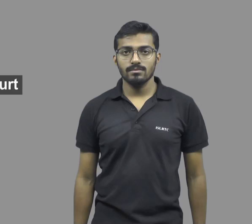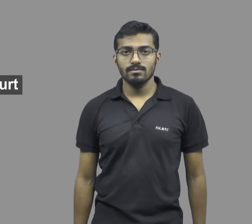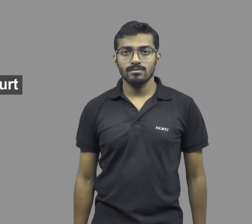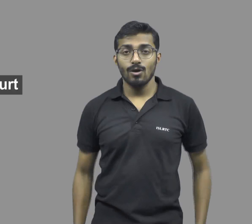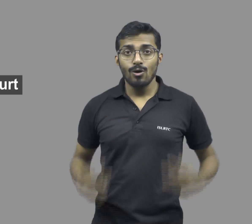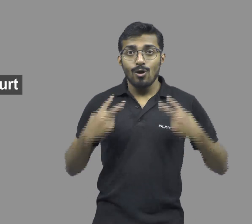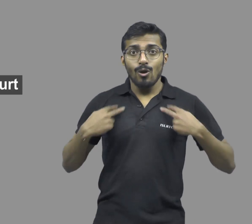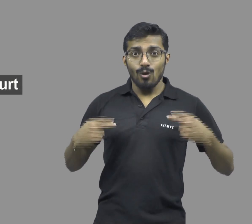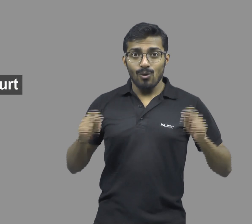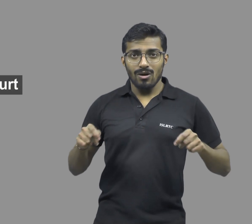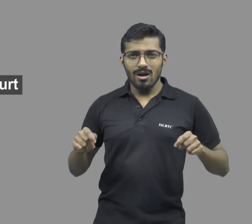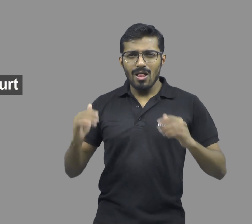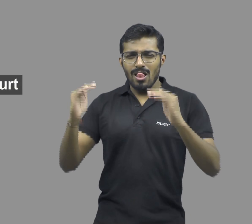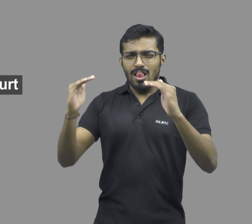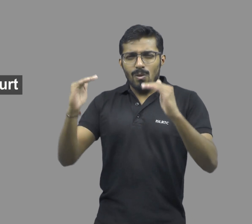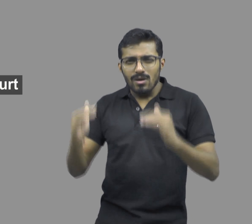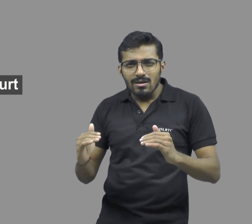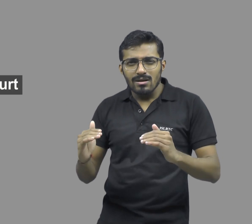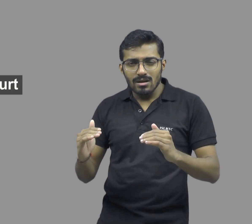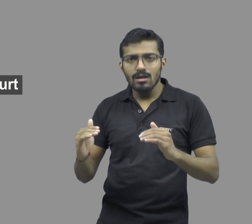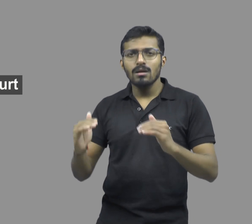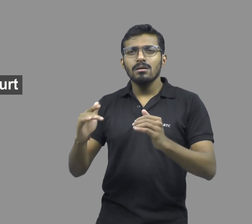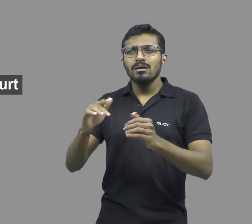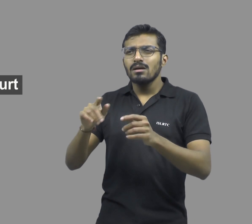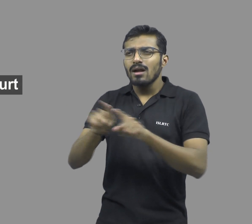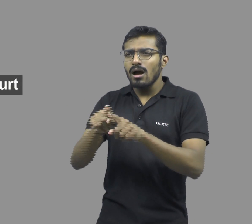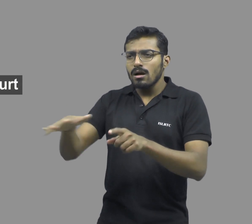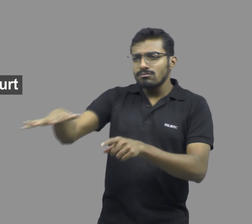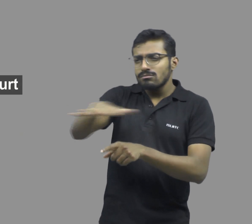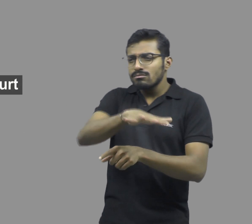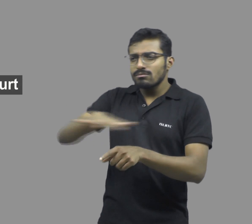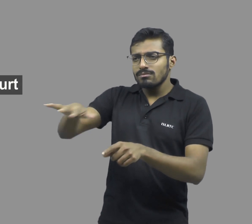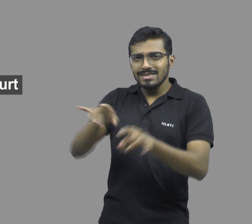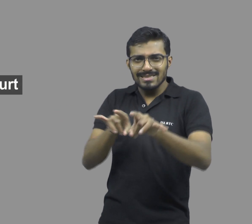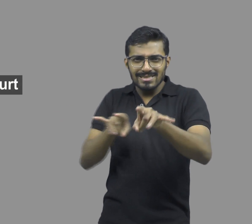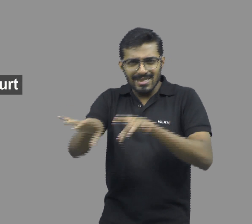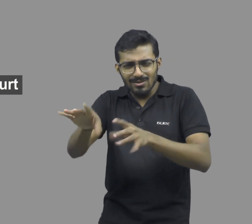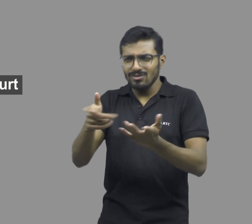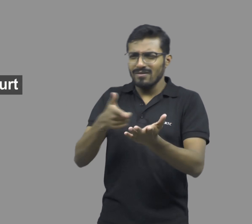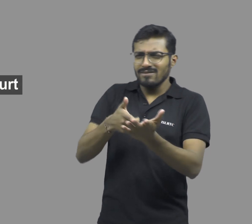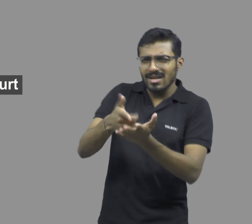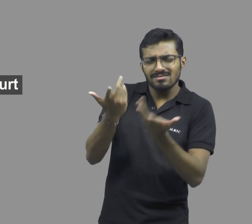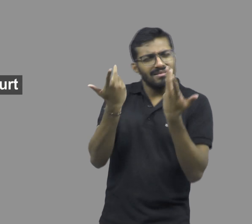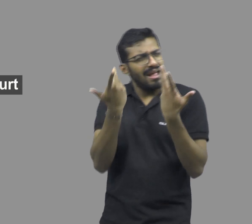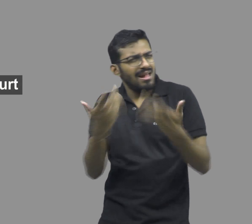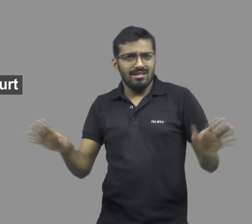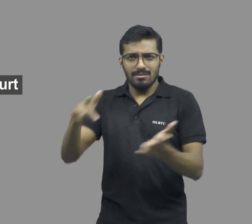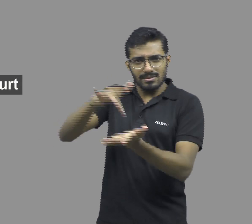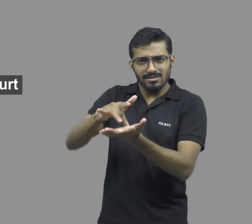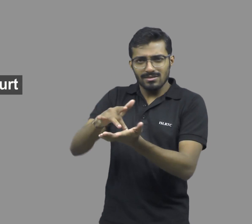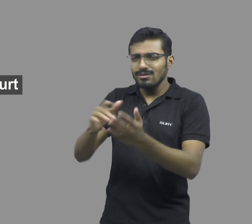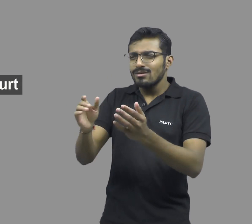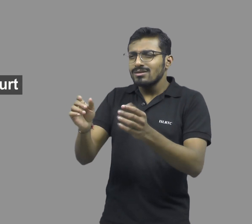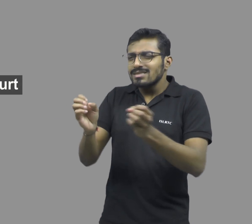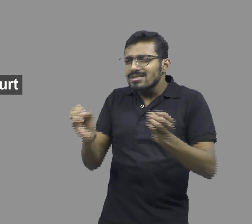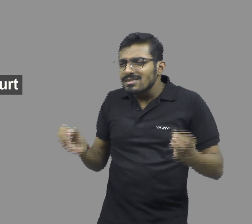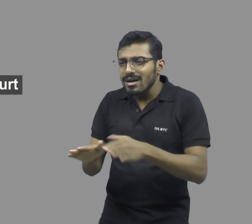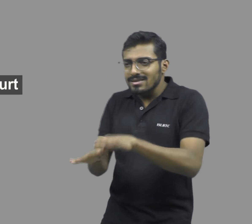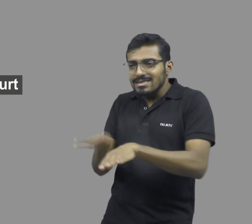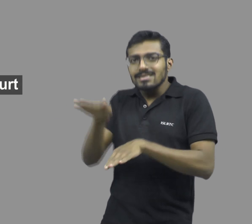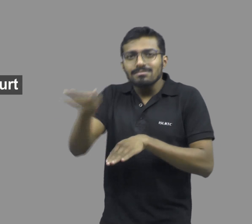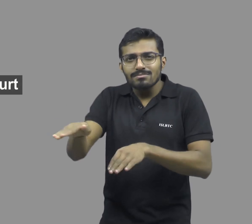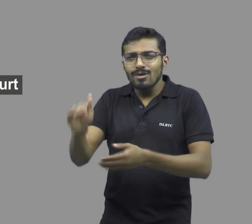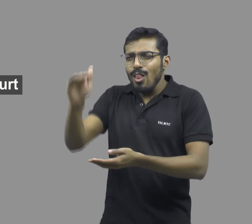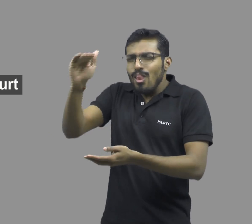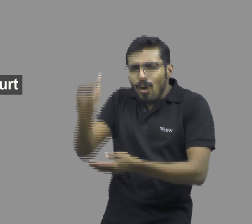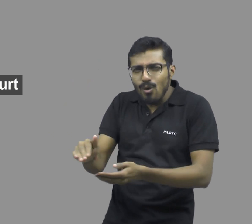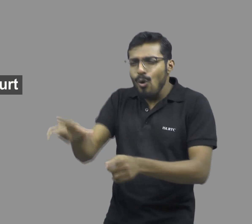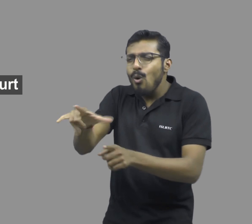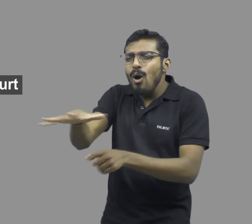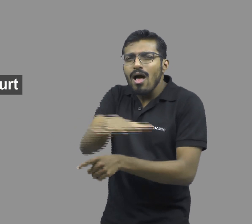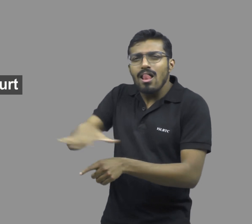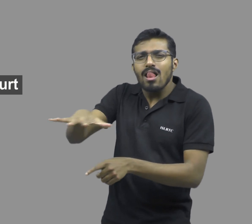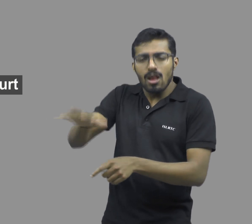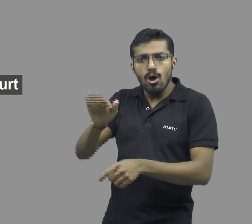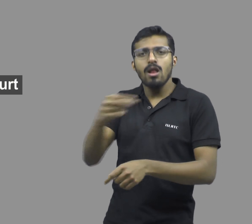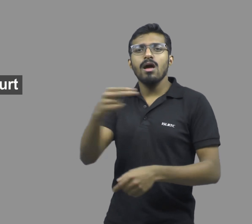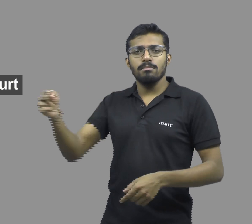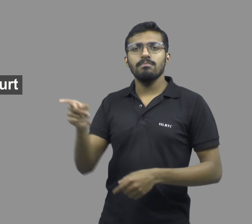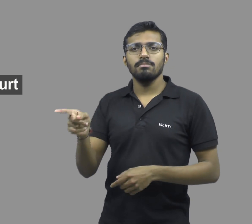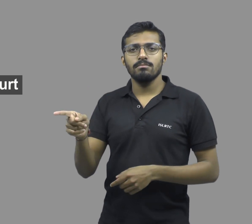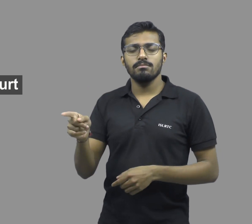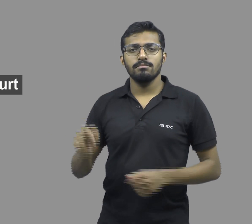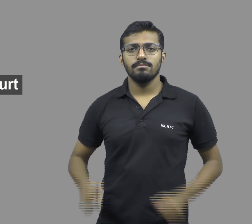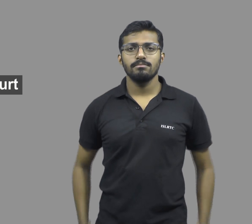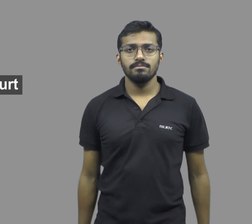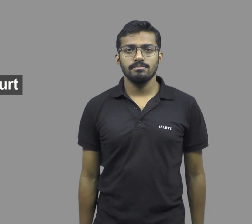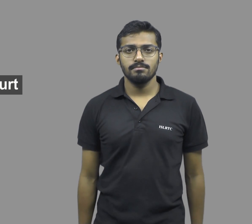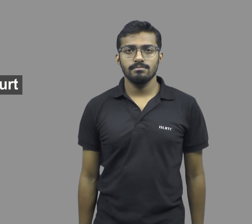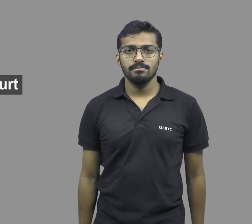Lower Court